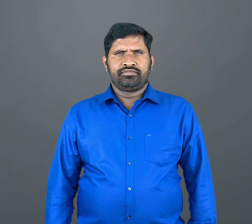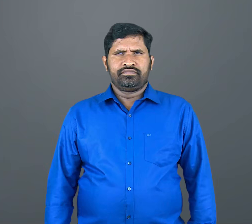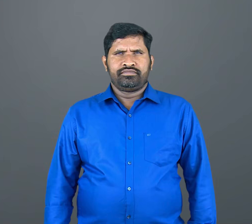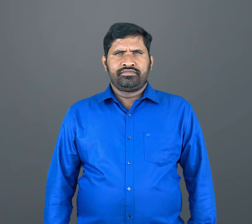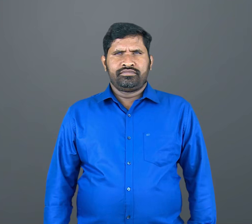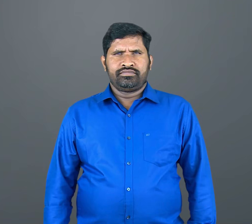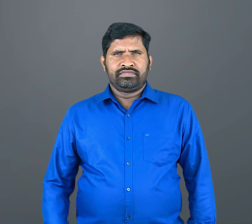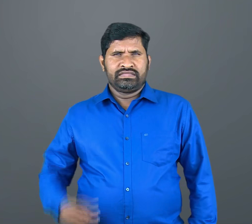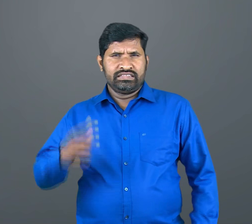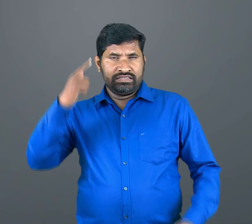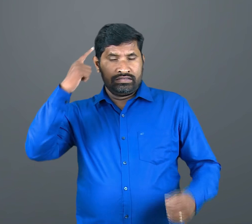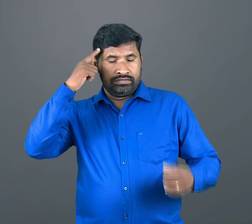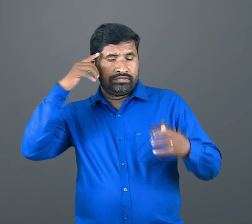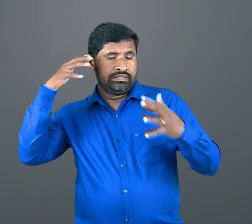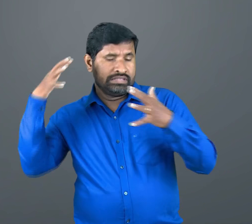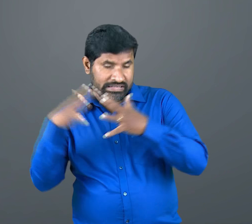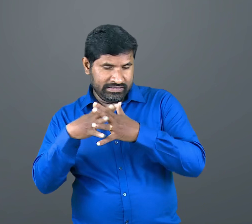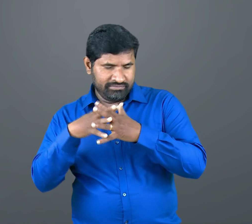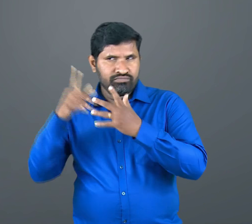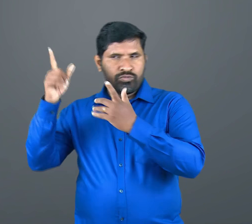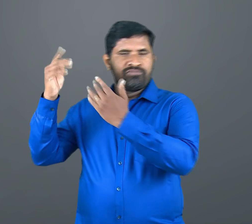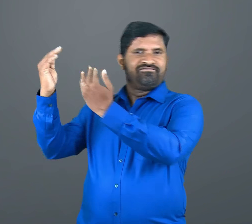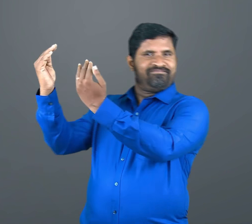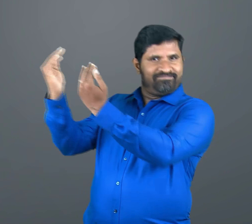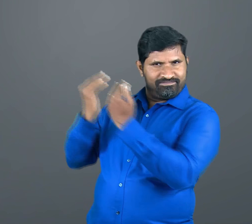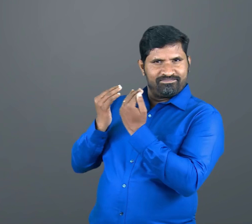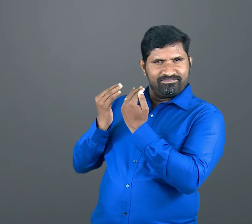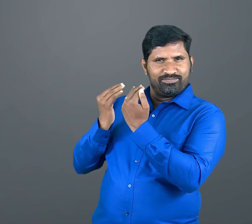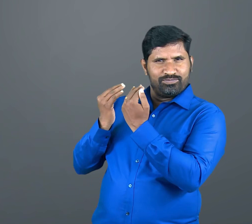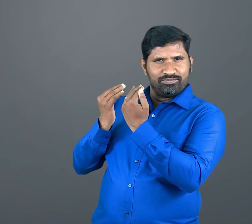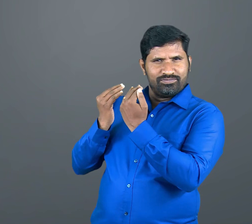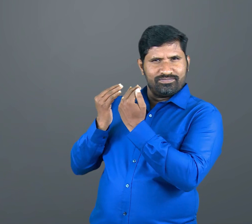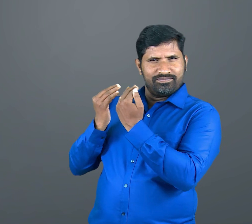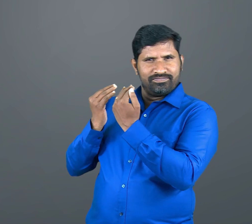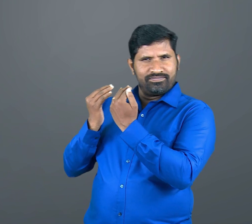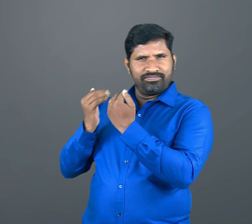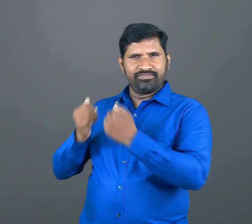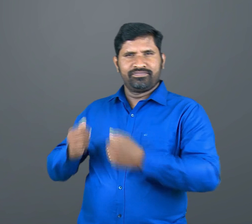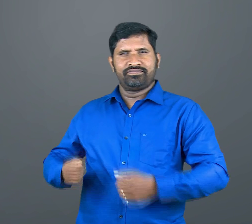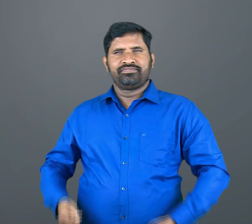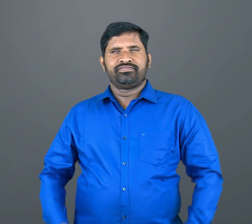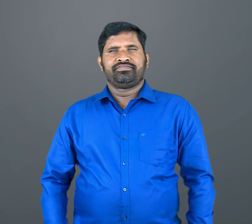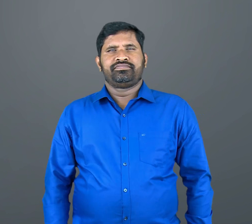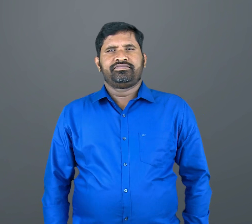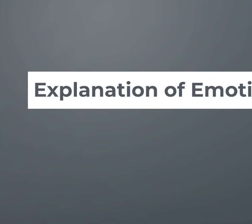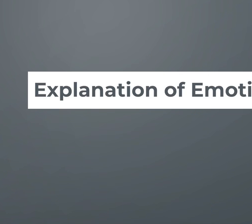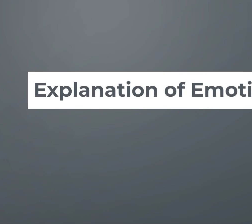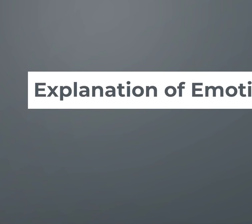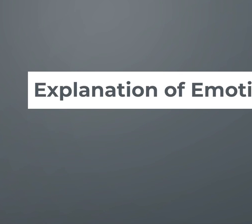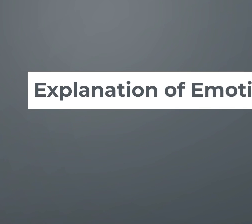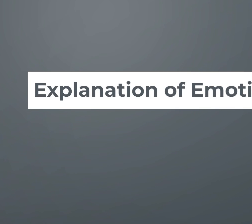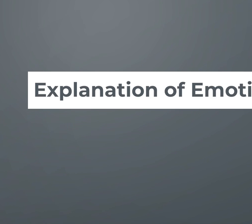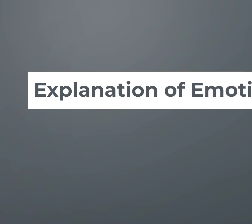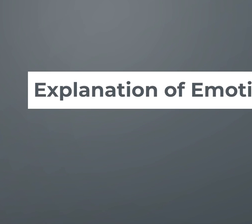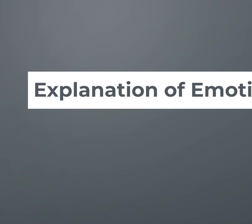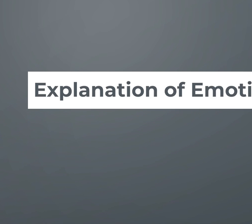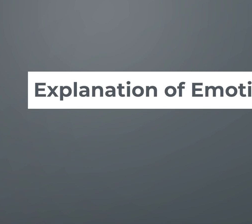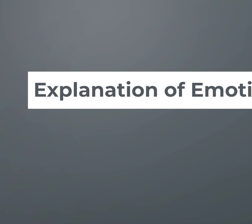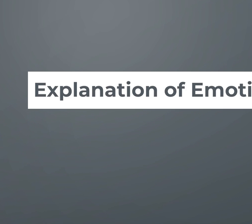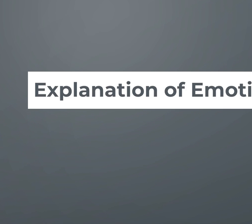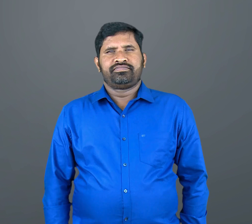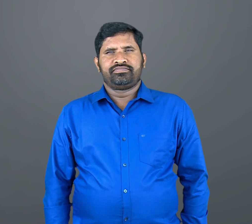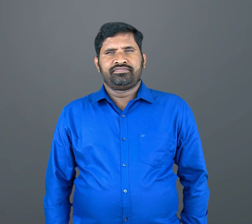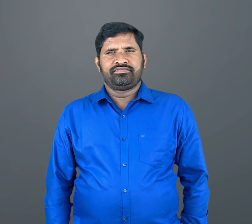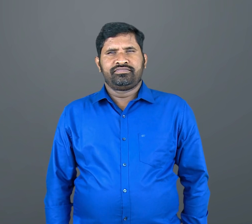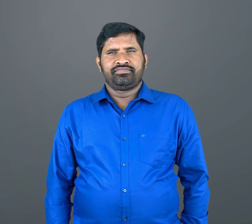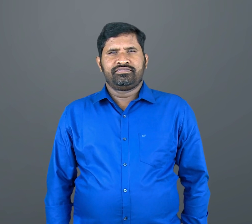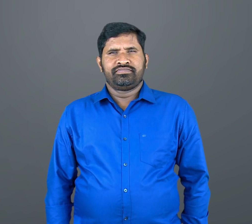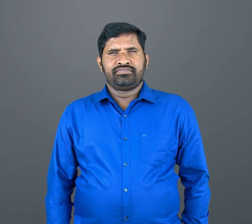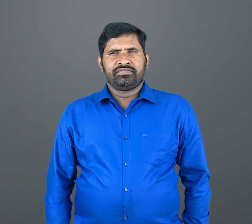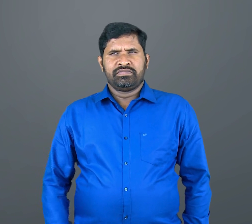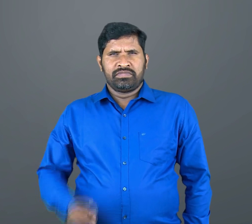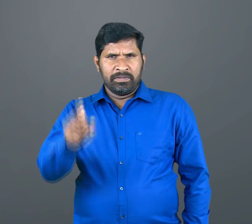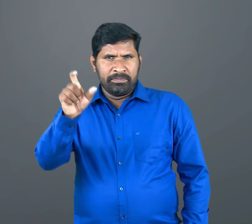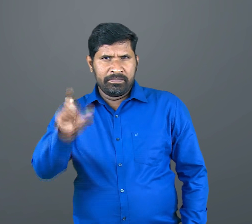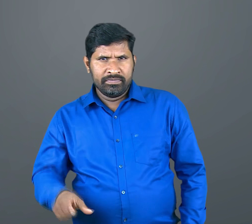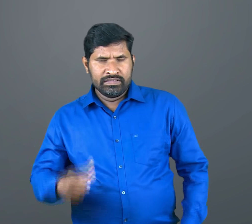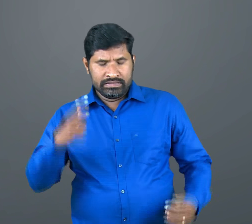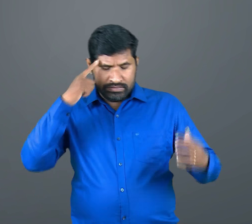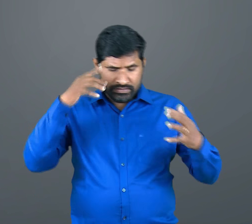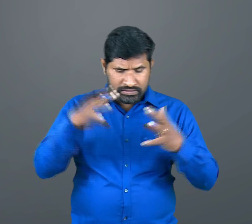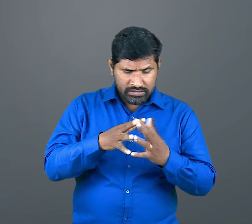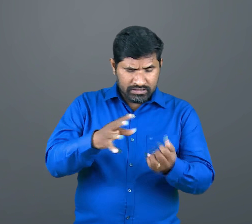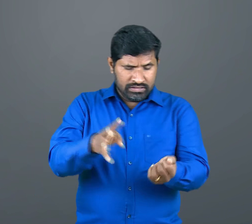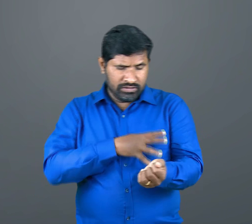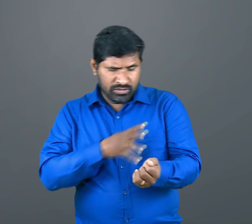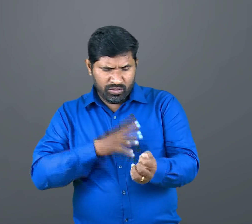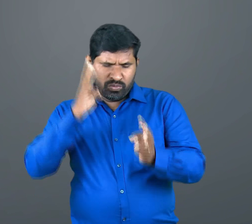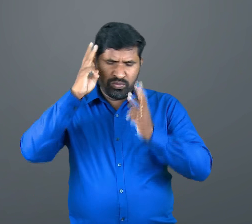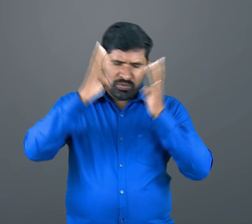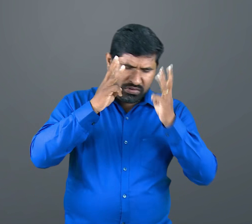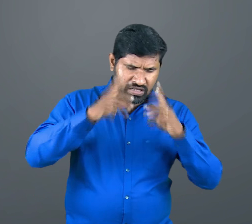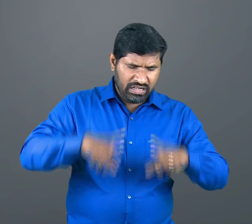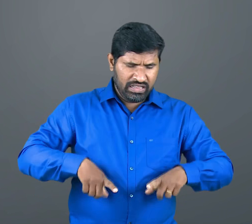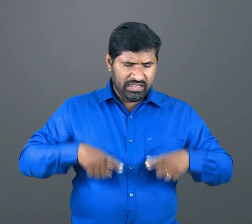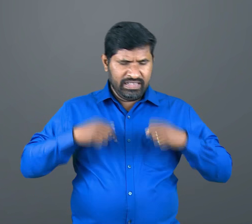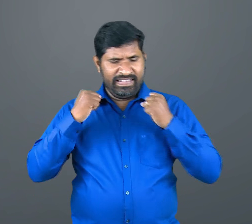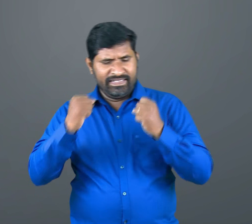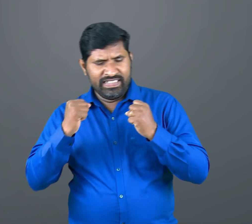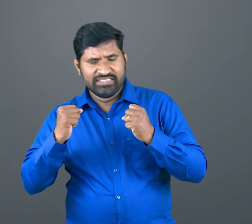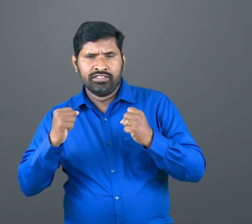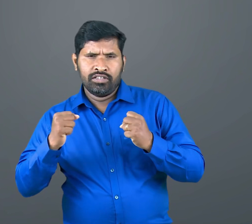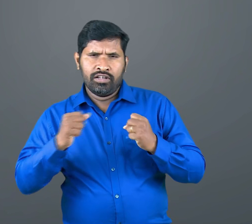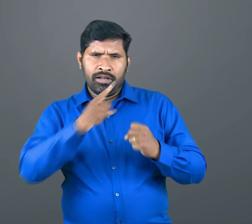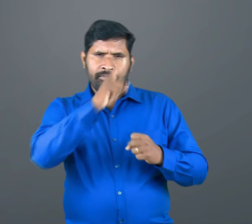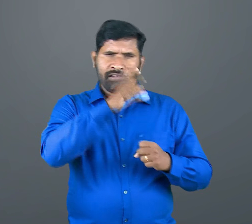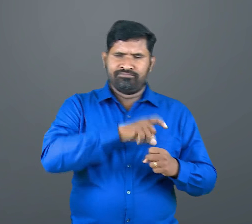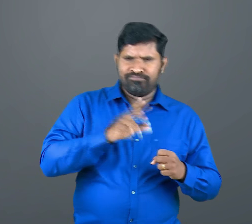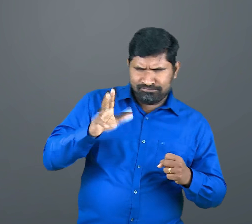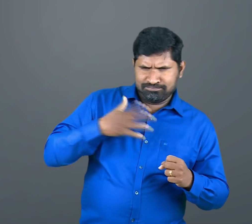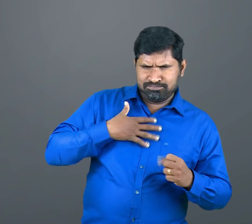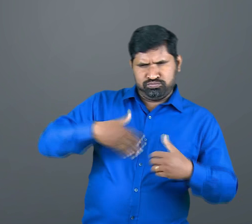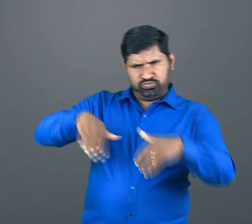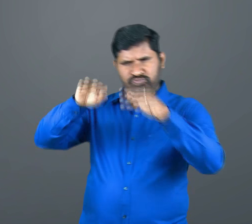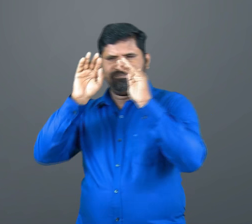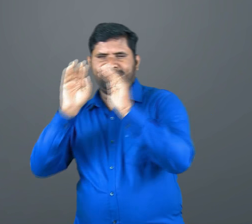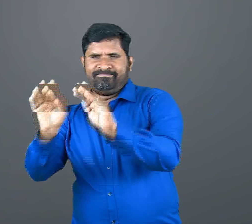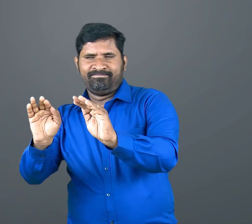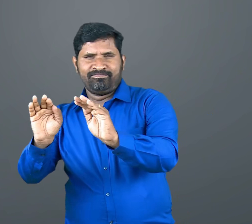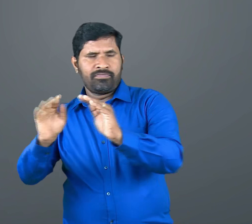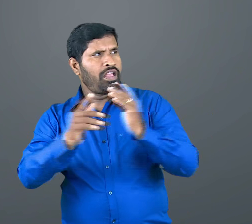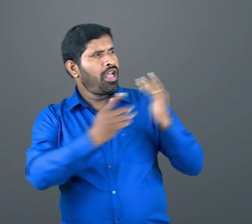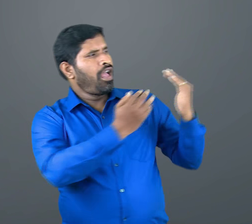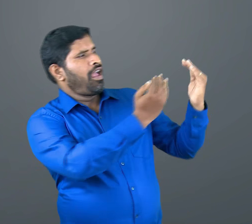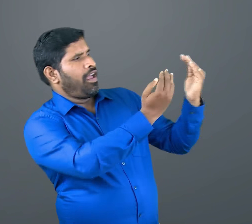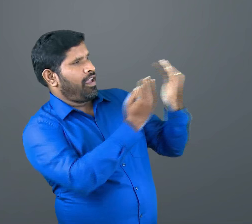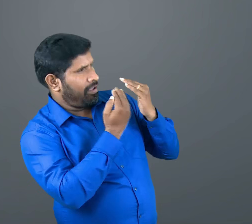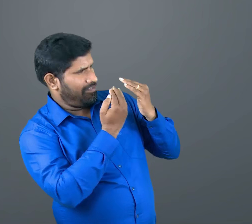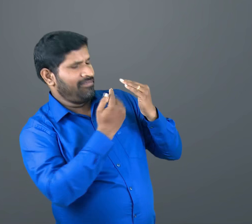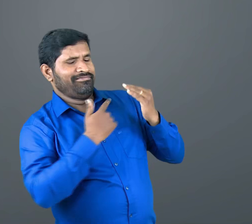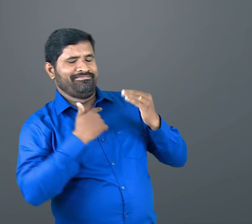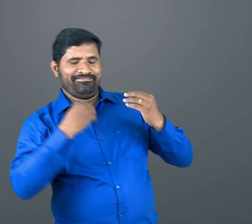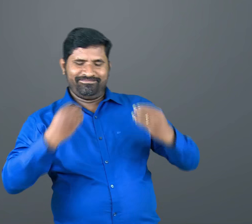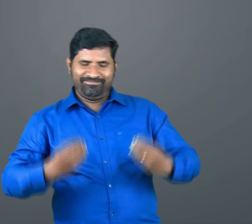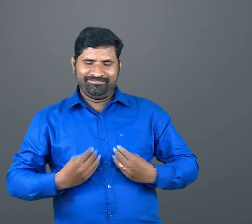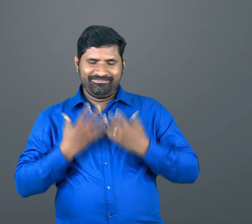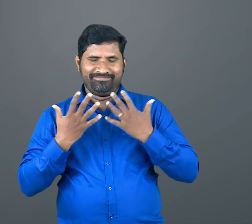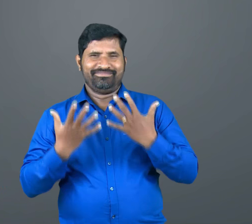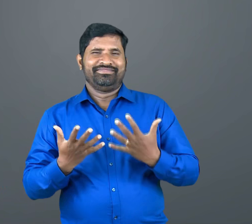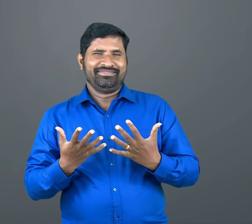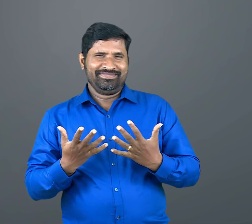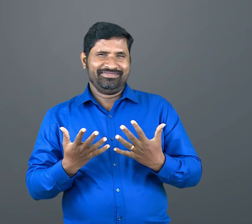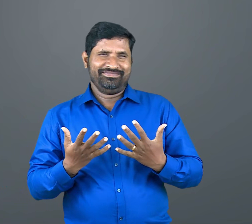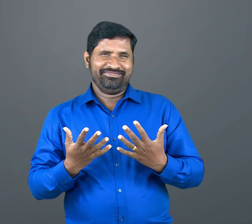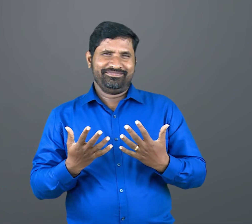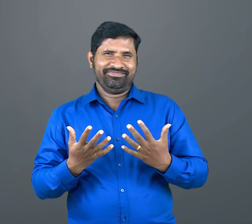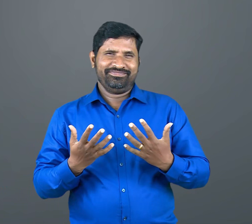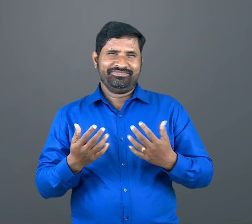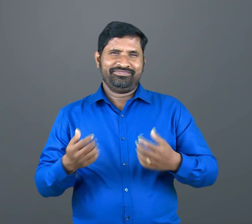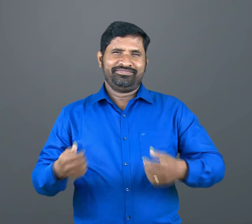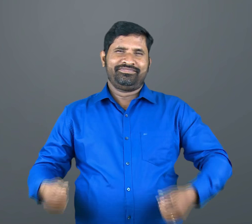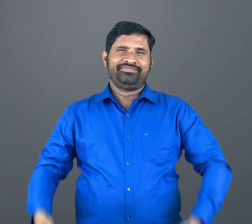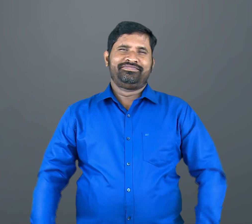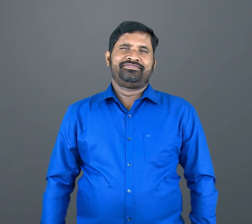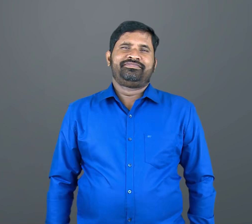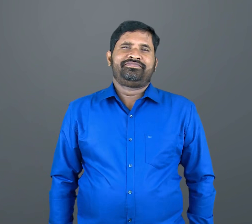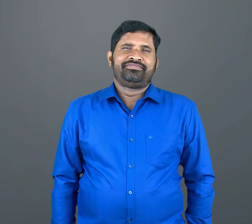Emotional Support